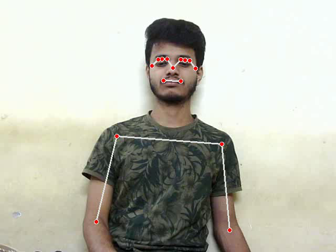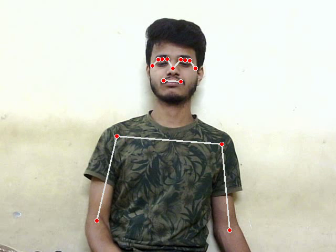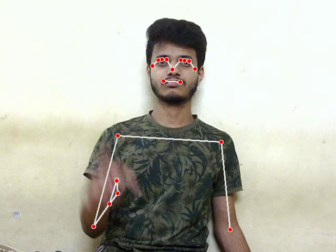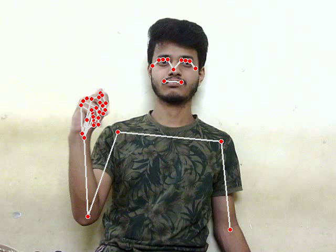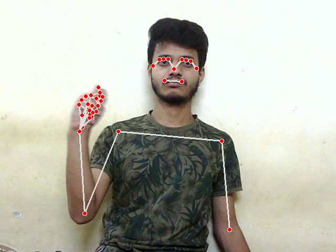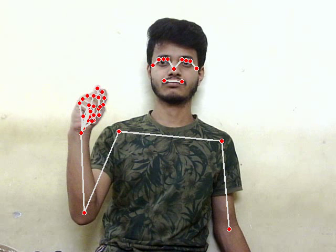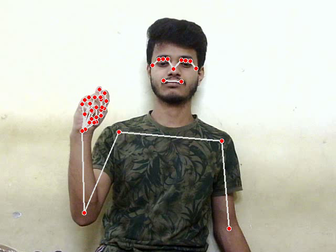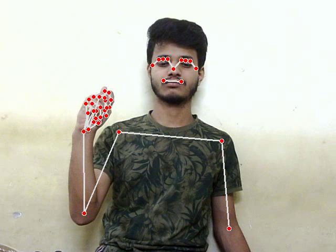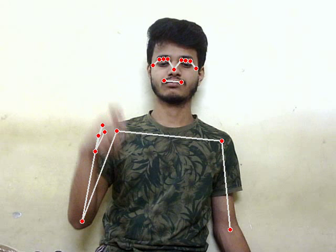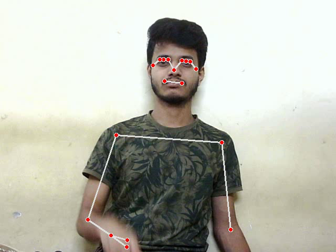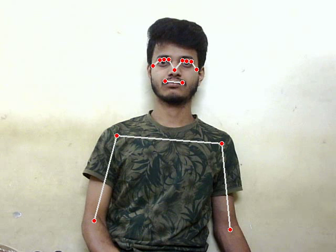bathroom